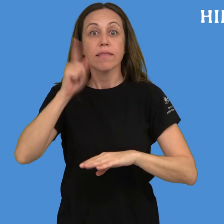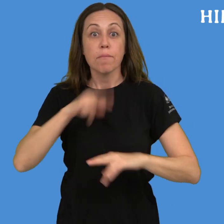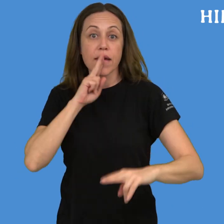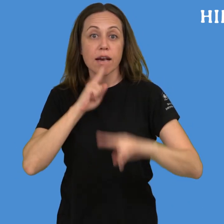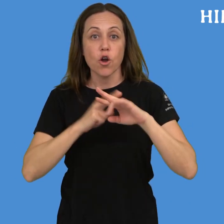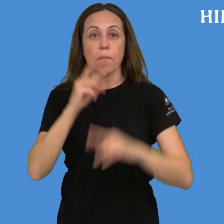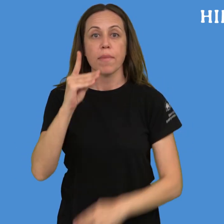nombre